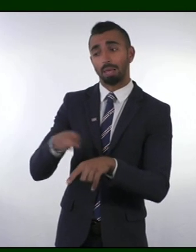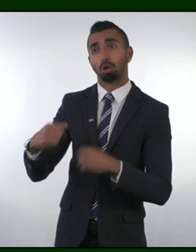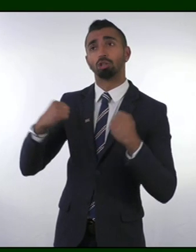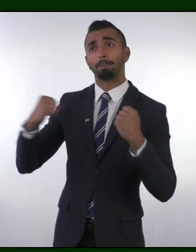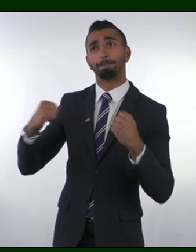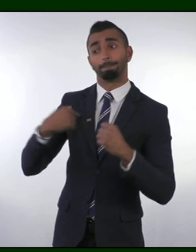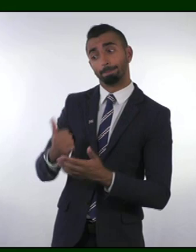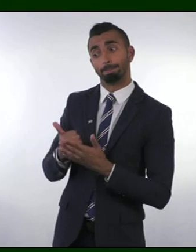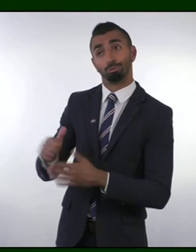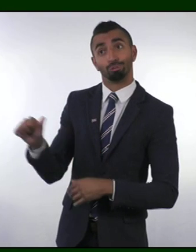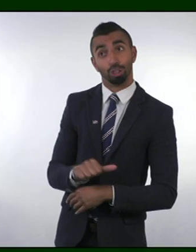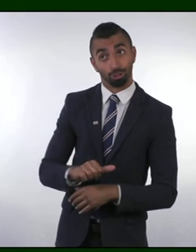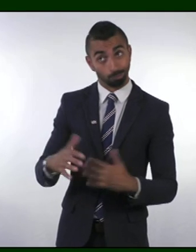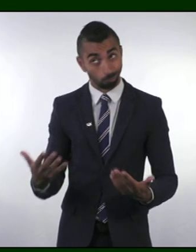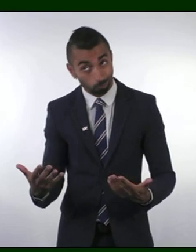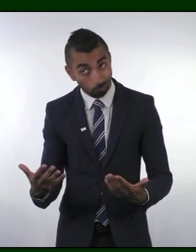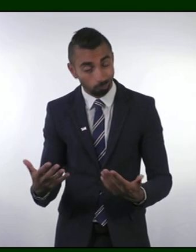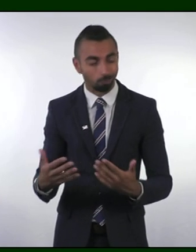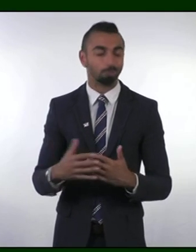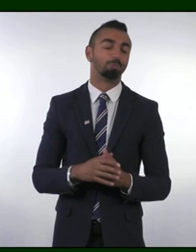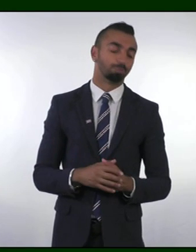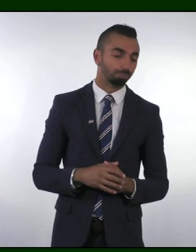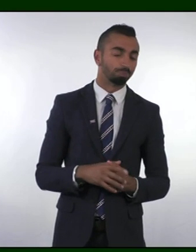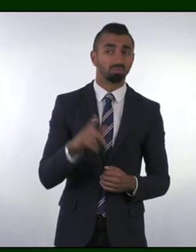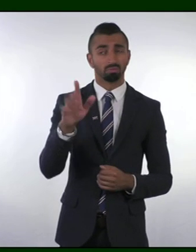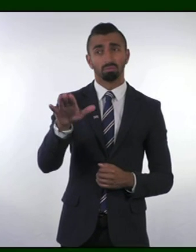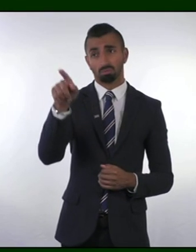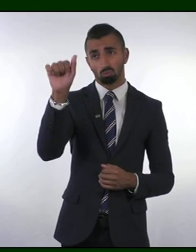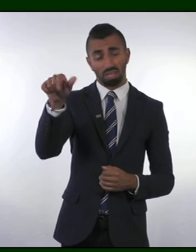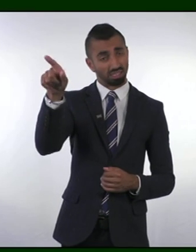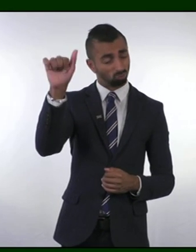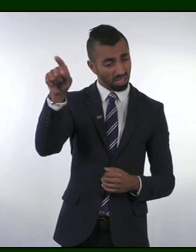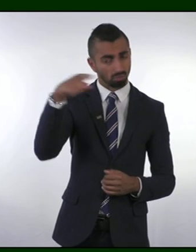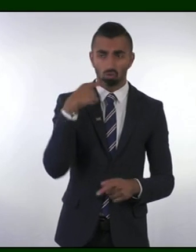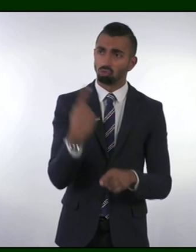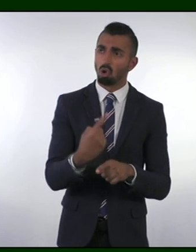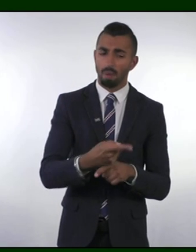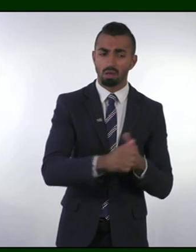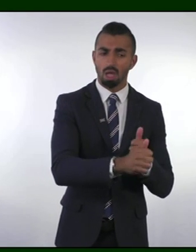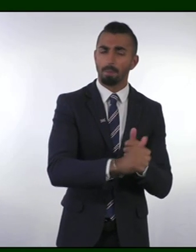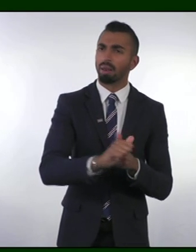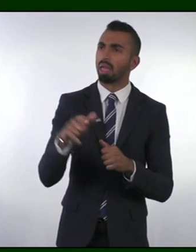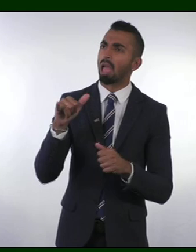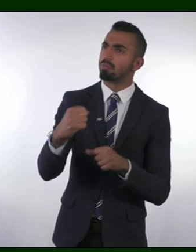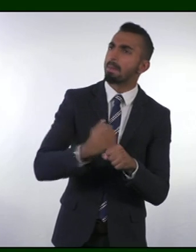He is absolutely right to suggest that airlines and aviation are experiencing a difficult period.